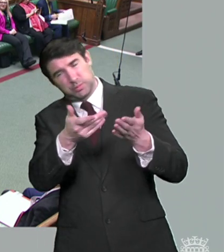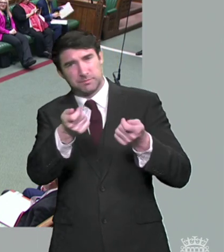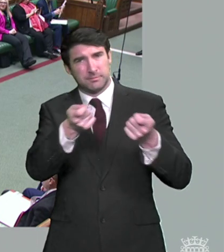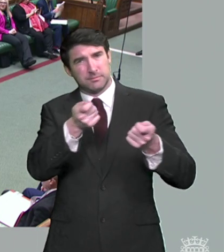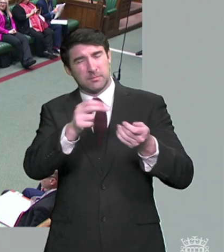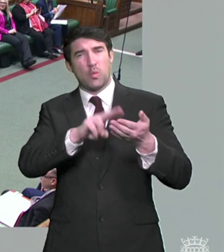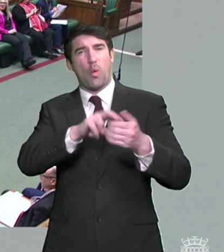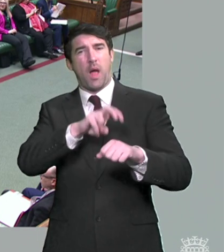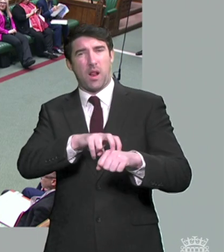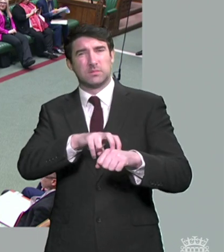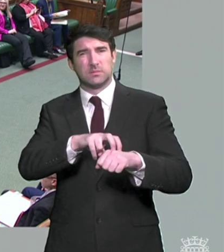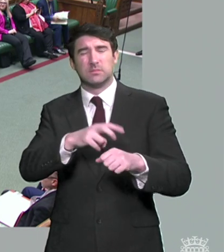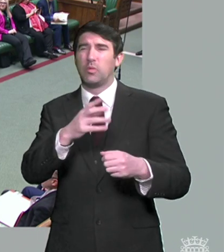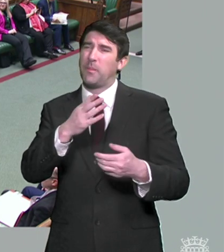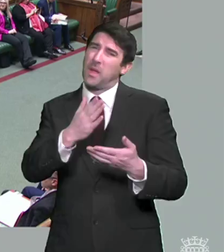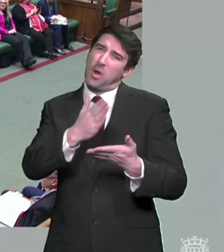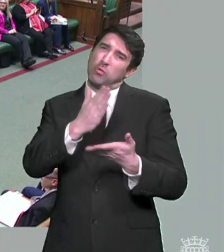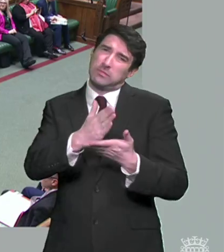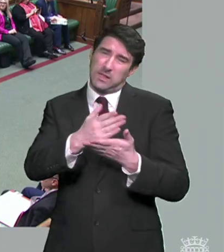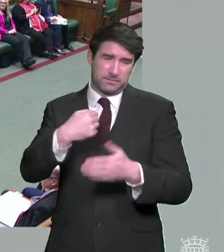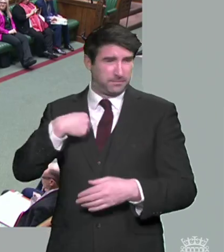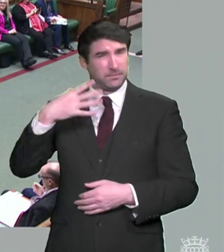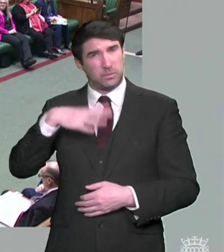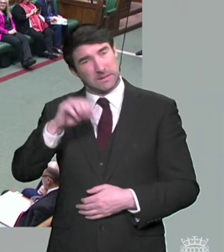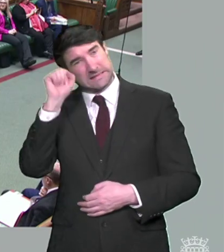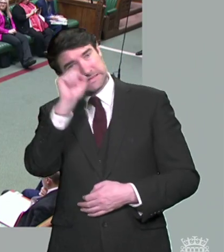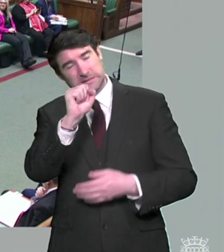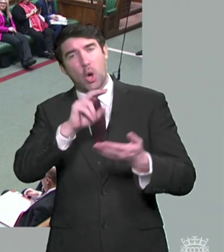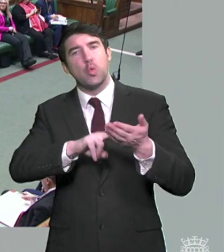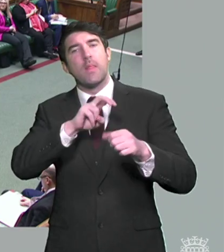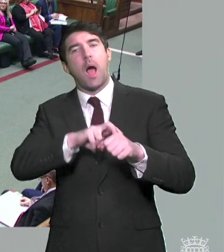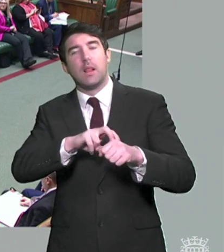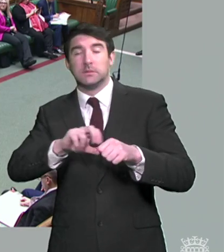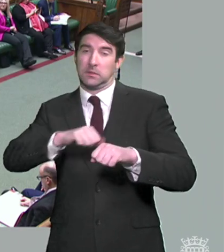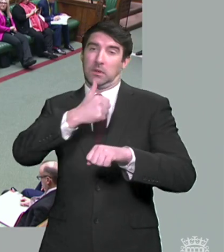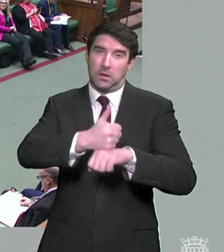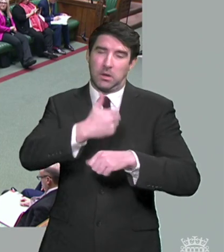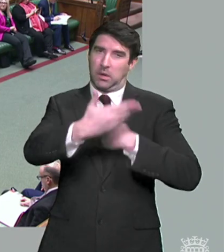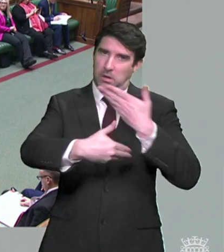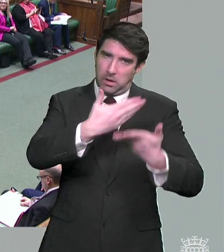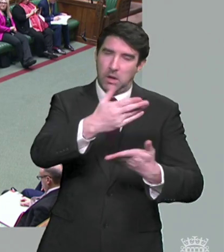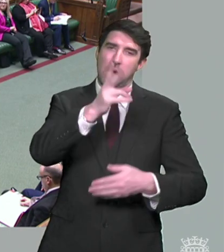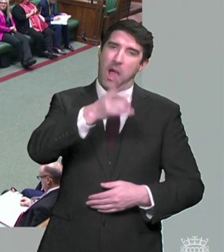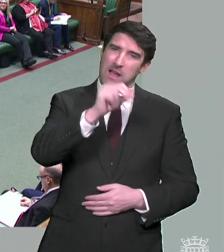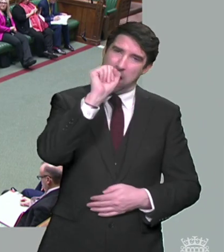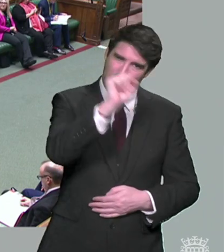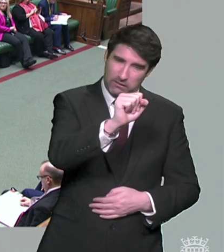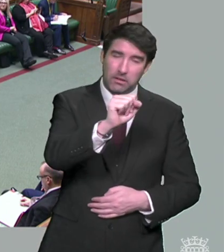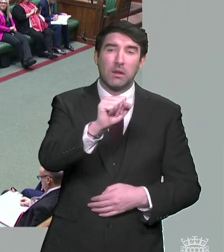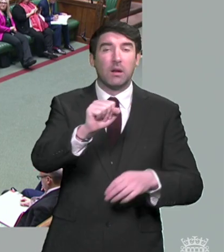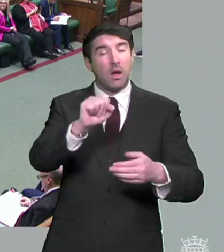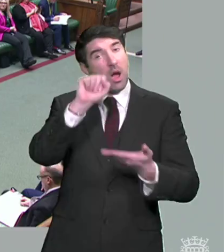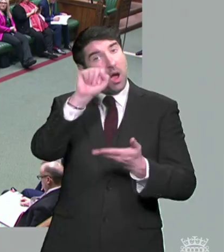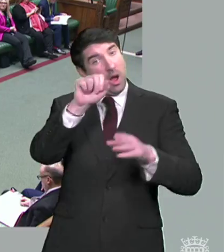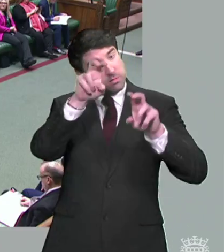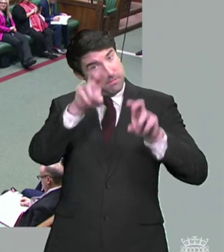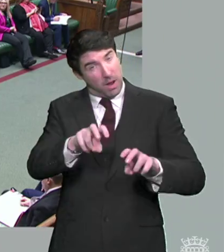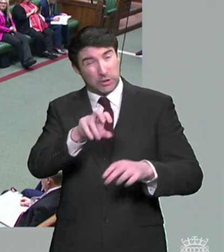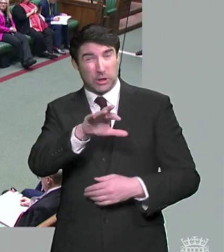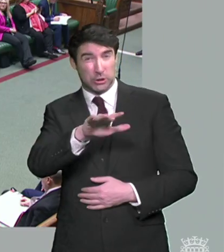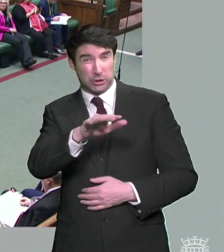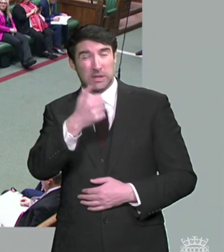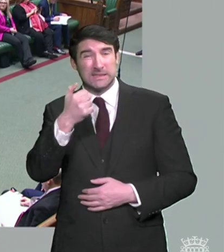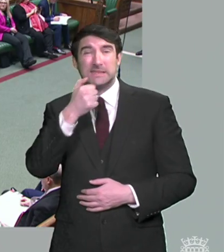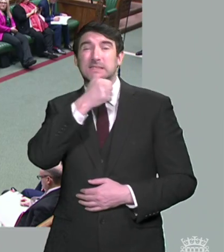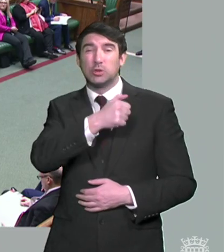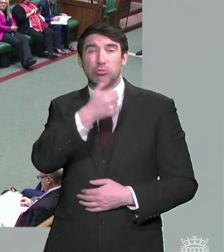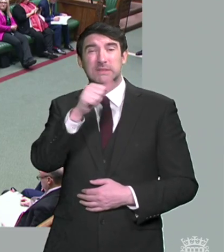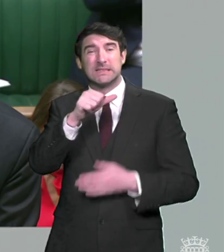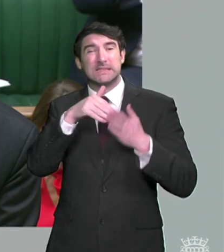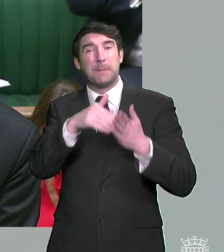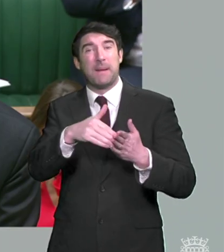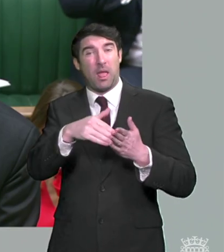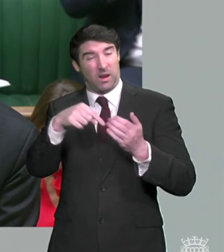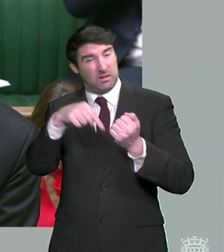We are looking for the Northern Ireland Executive to return and rise to the challenge presented by a budget in which there is a £660 million funding gap.